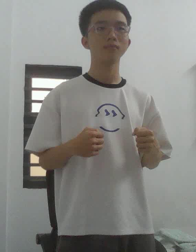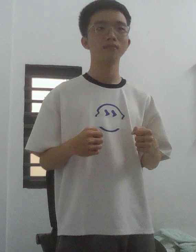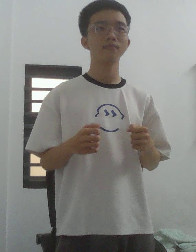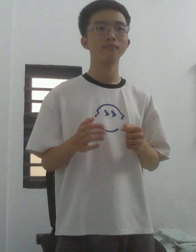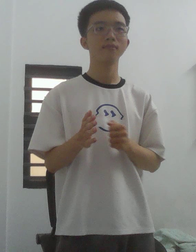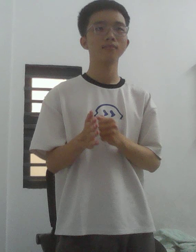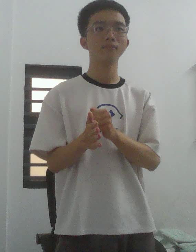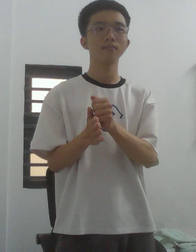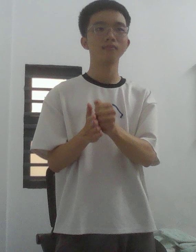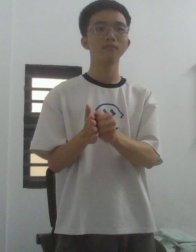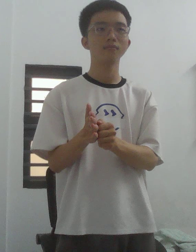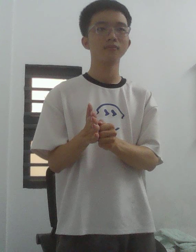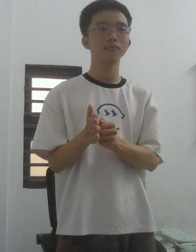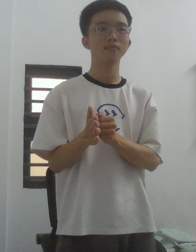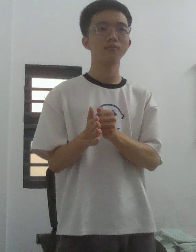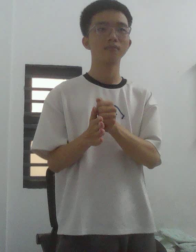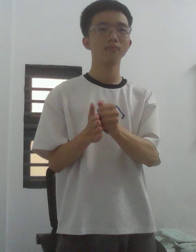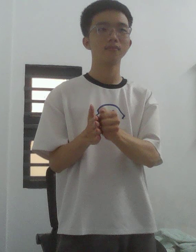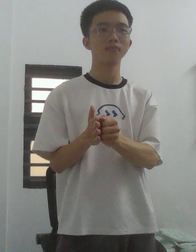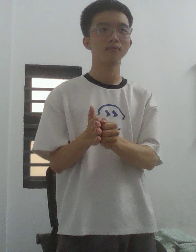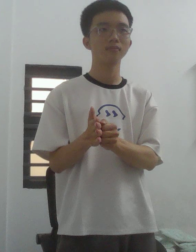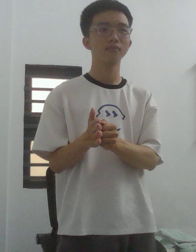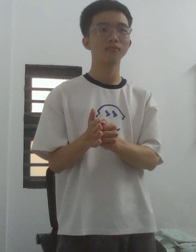thang